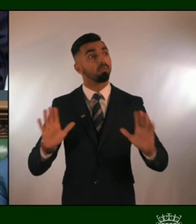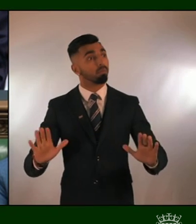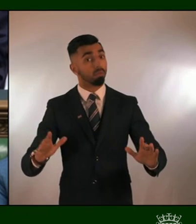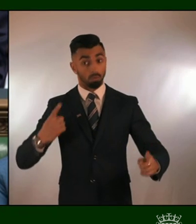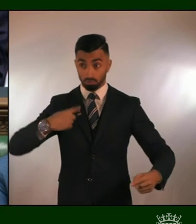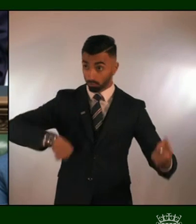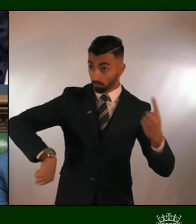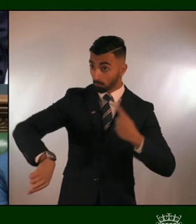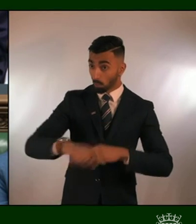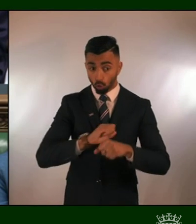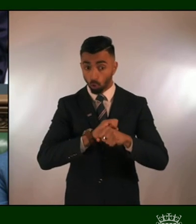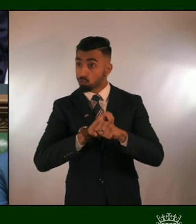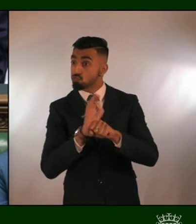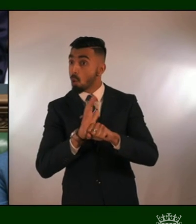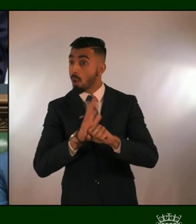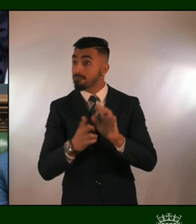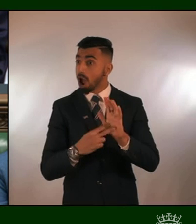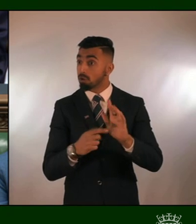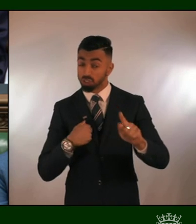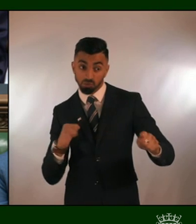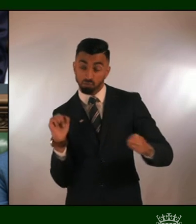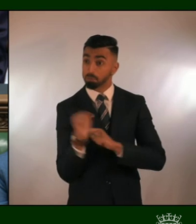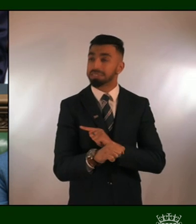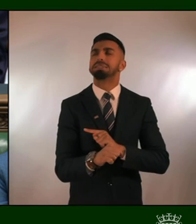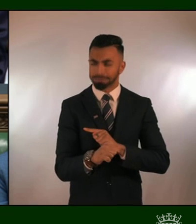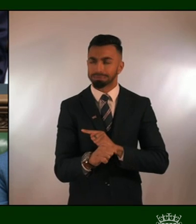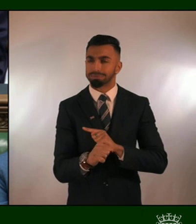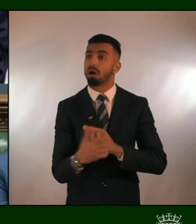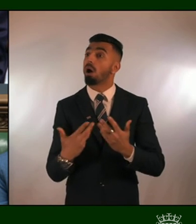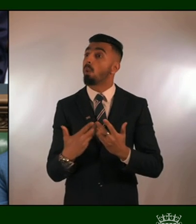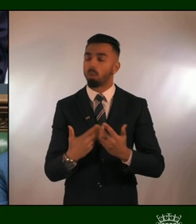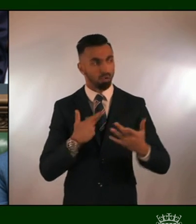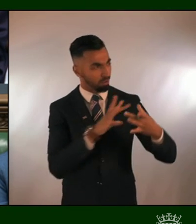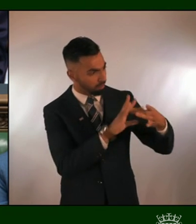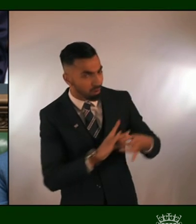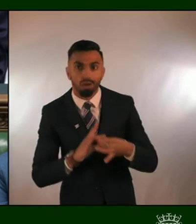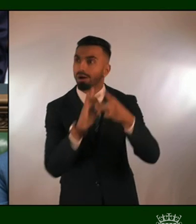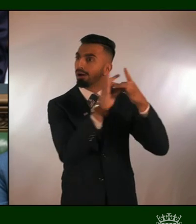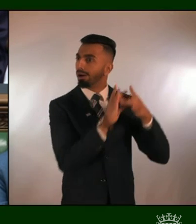The British people may be worried, but they are not daunted.